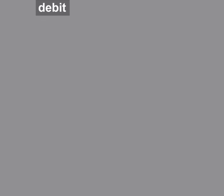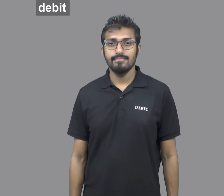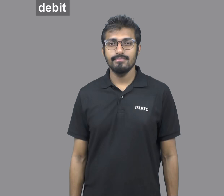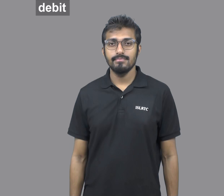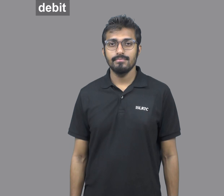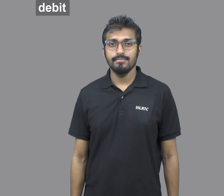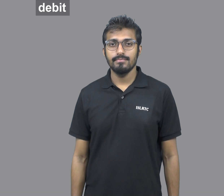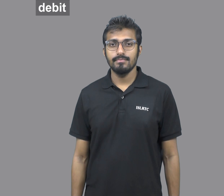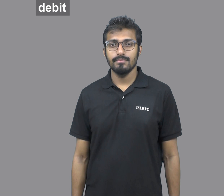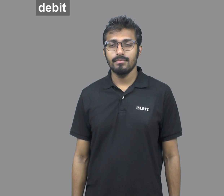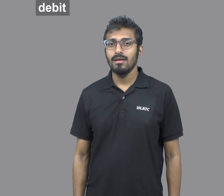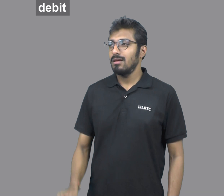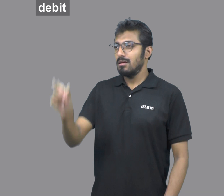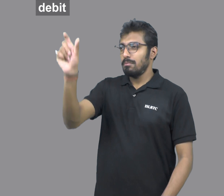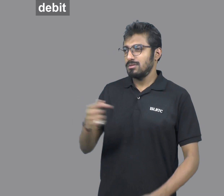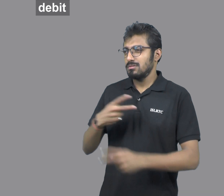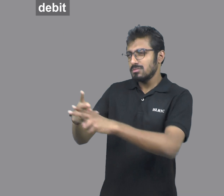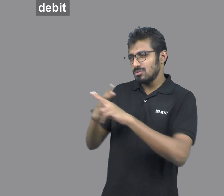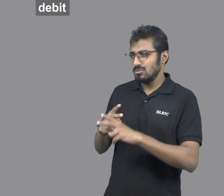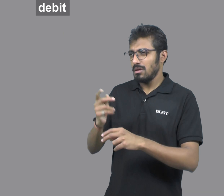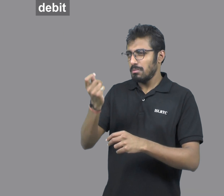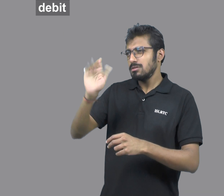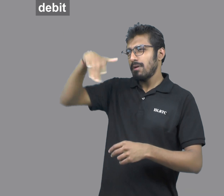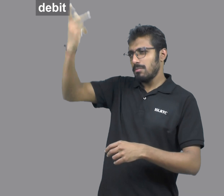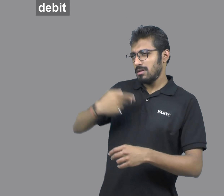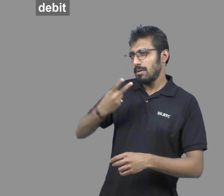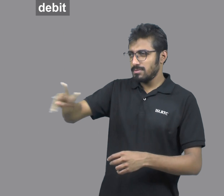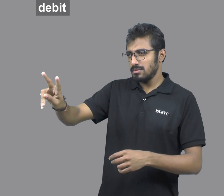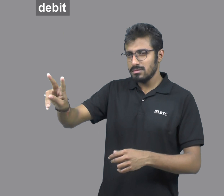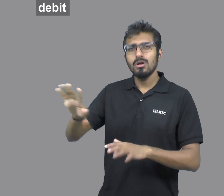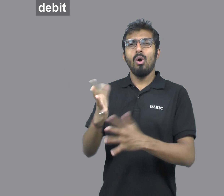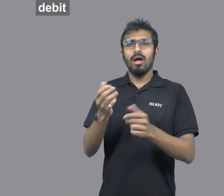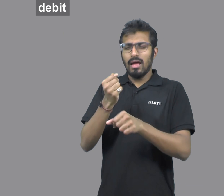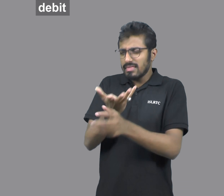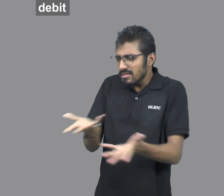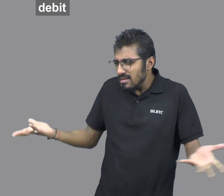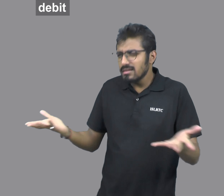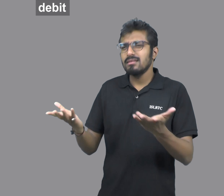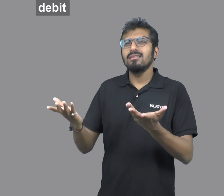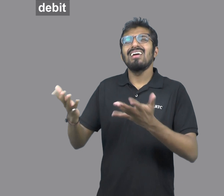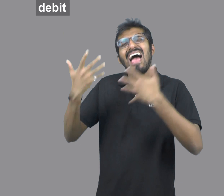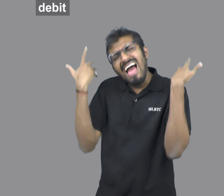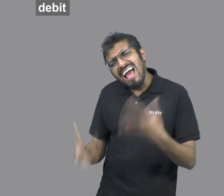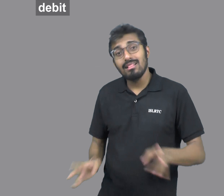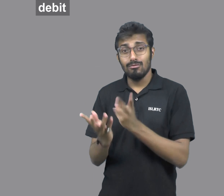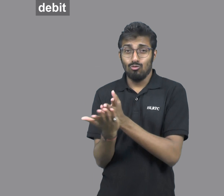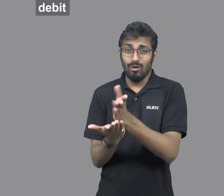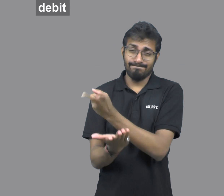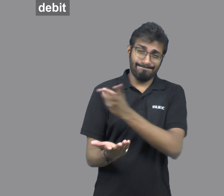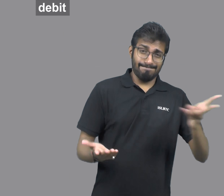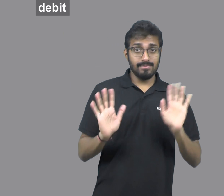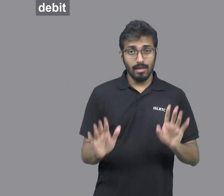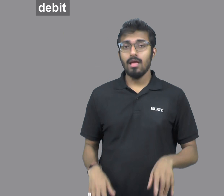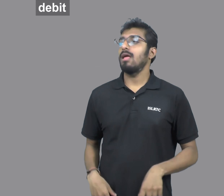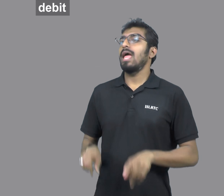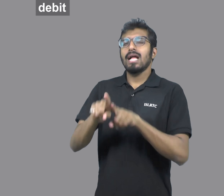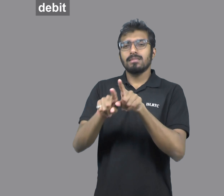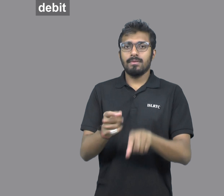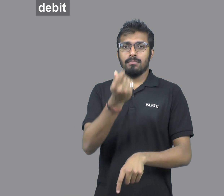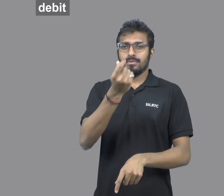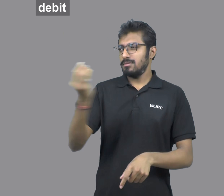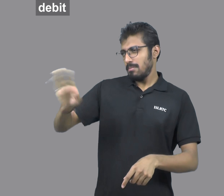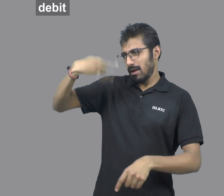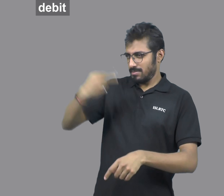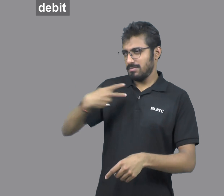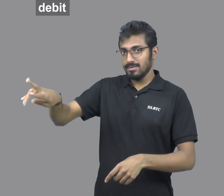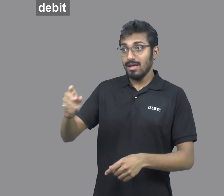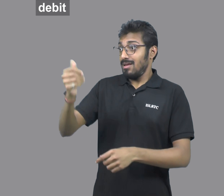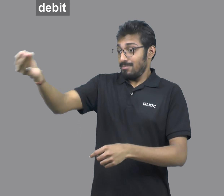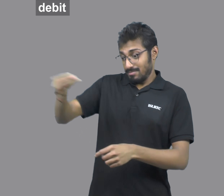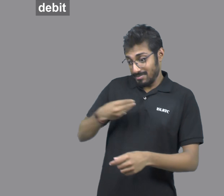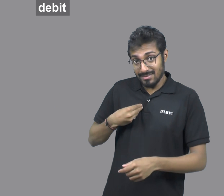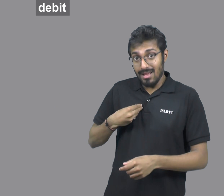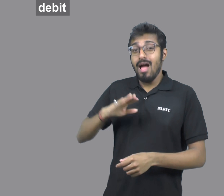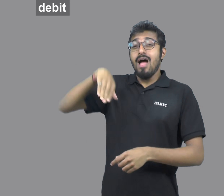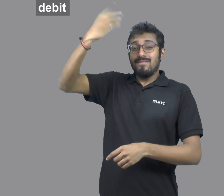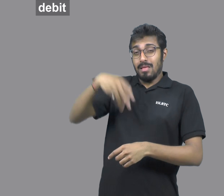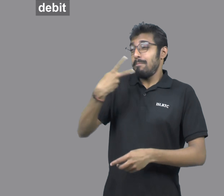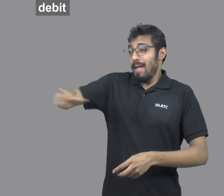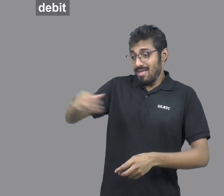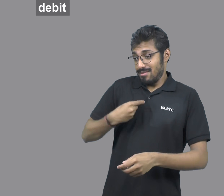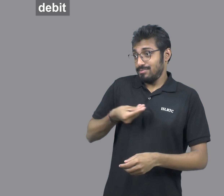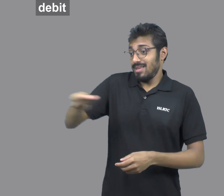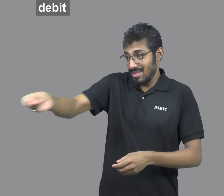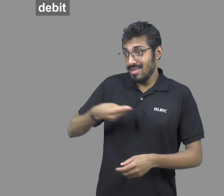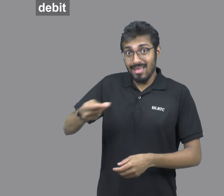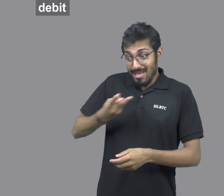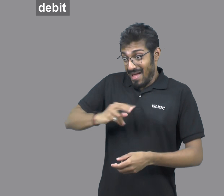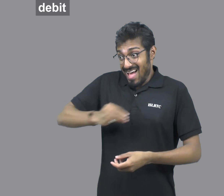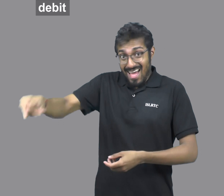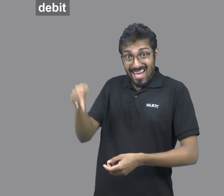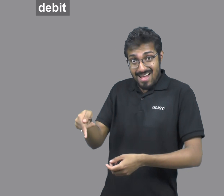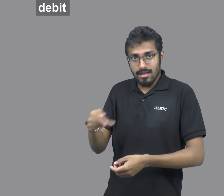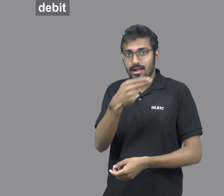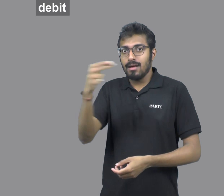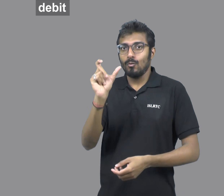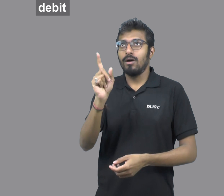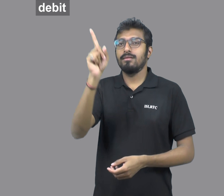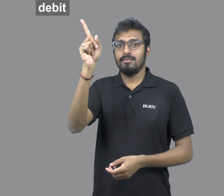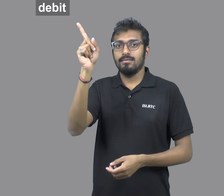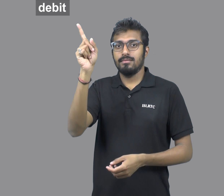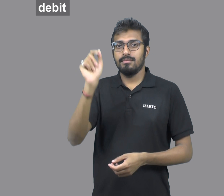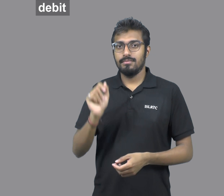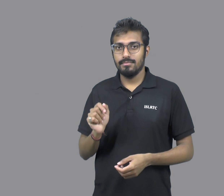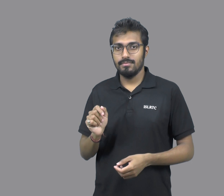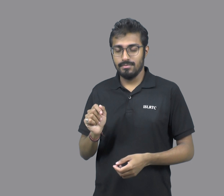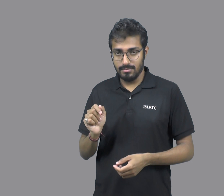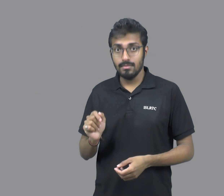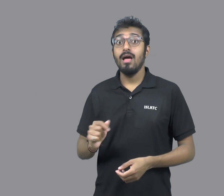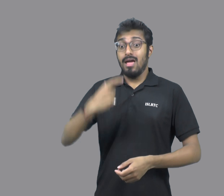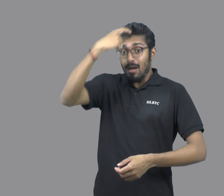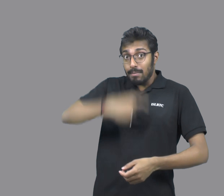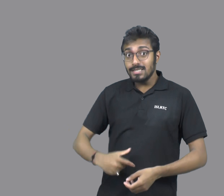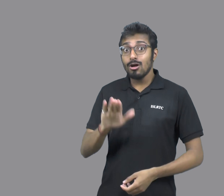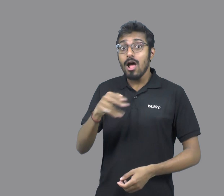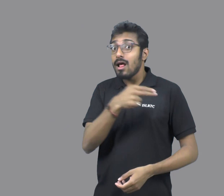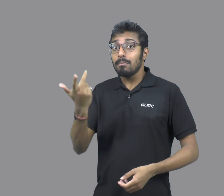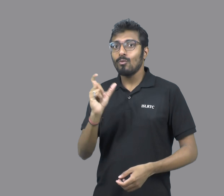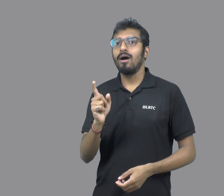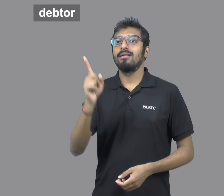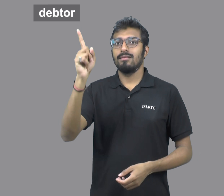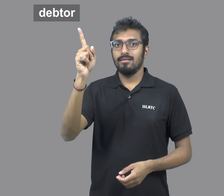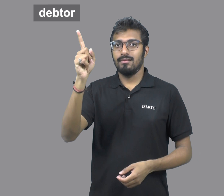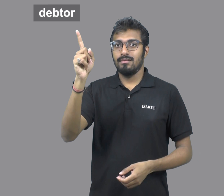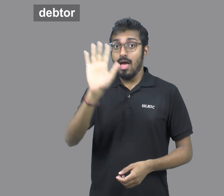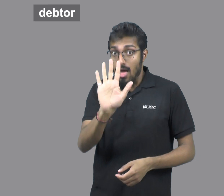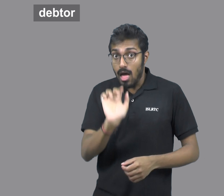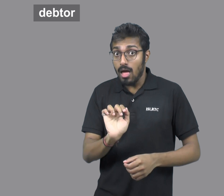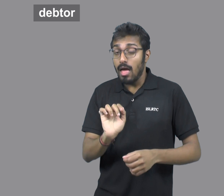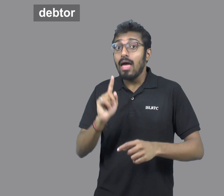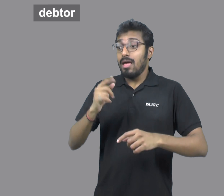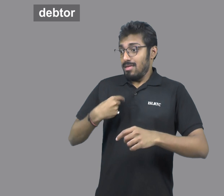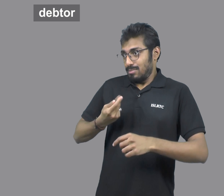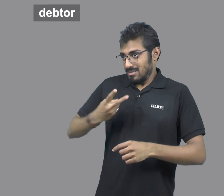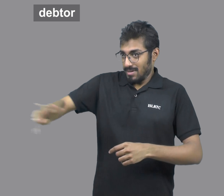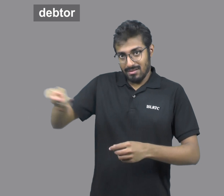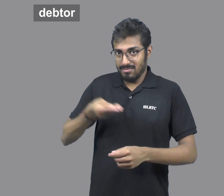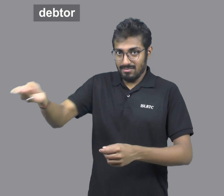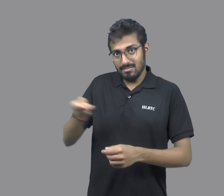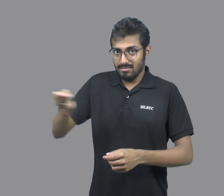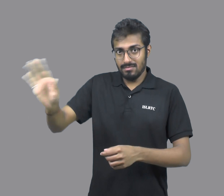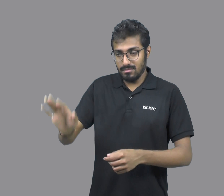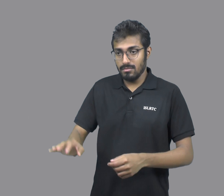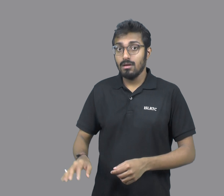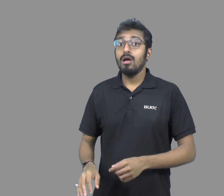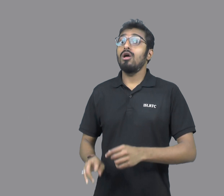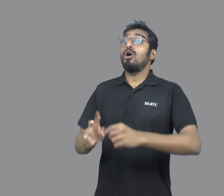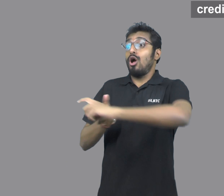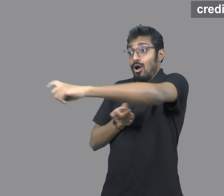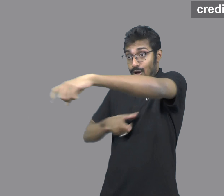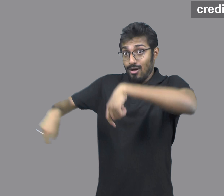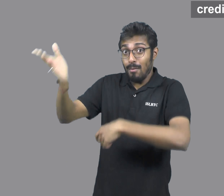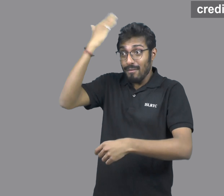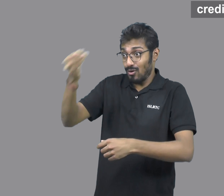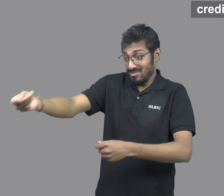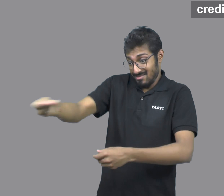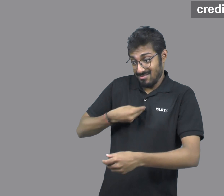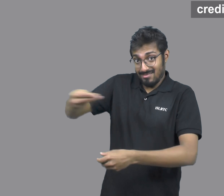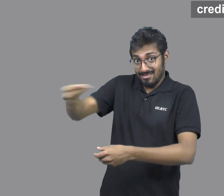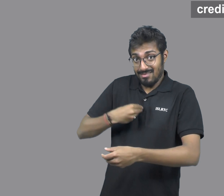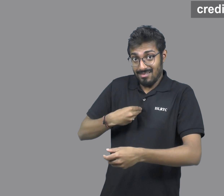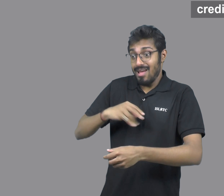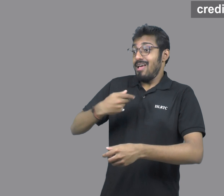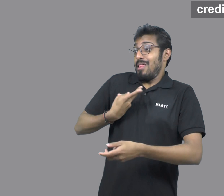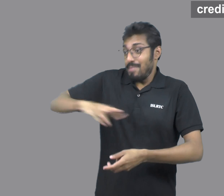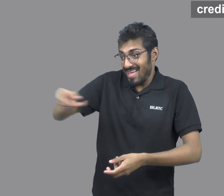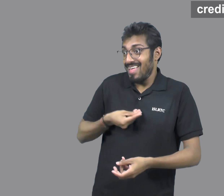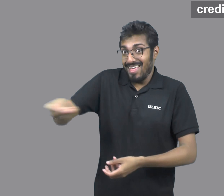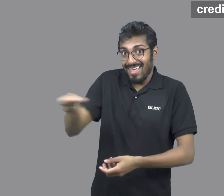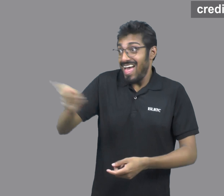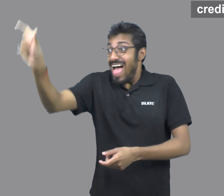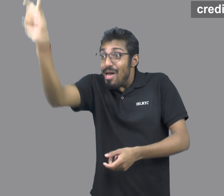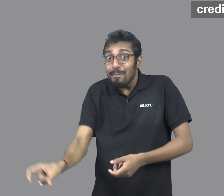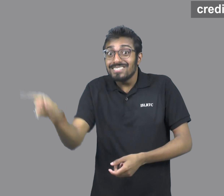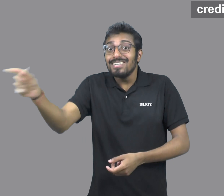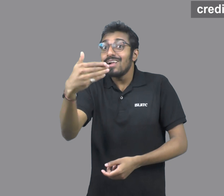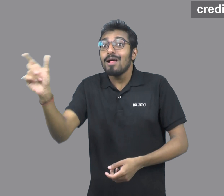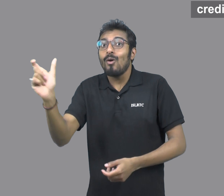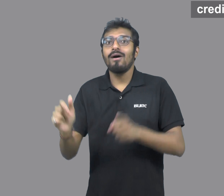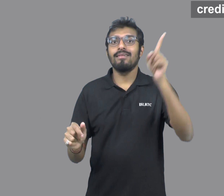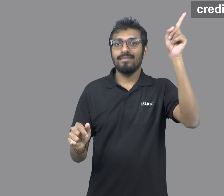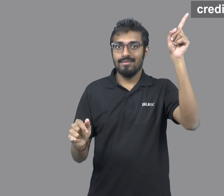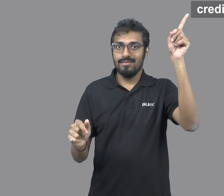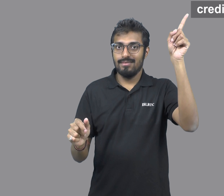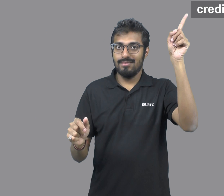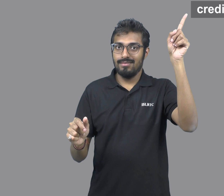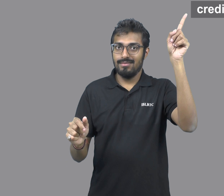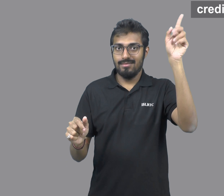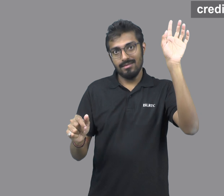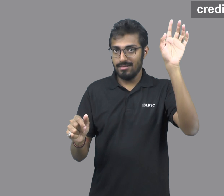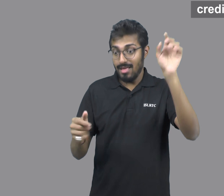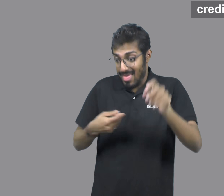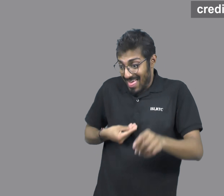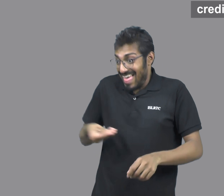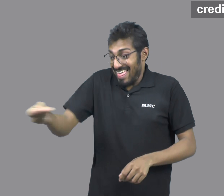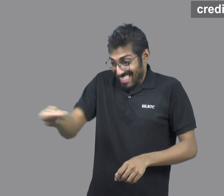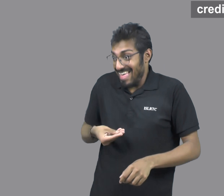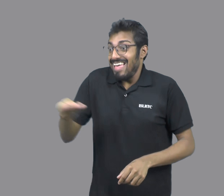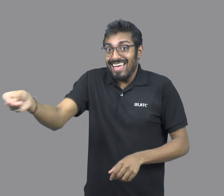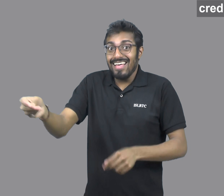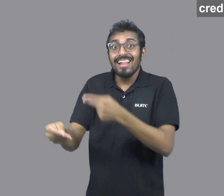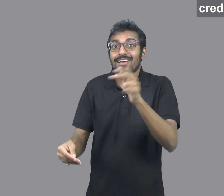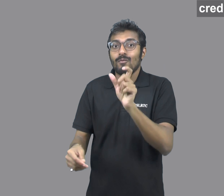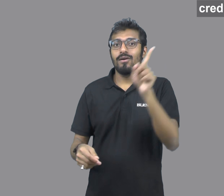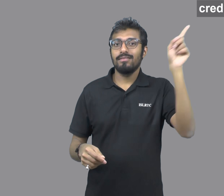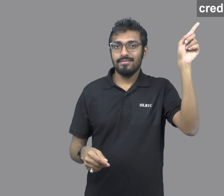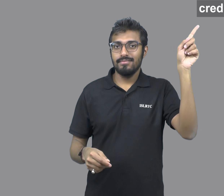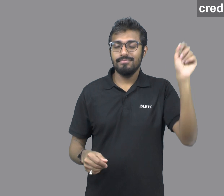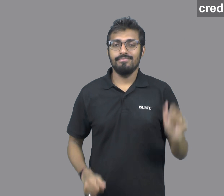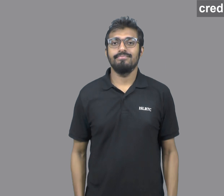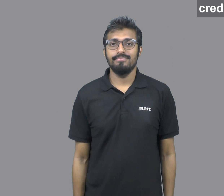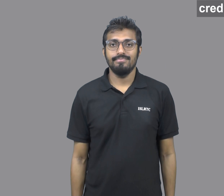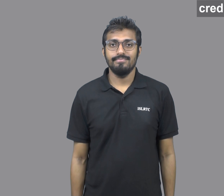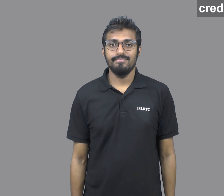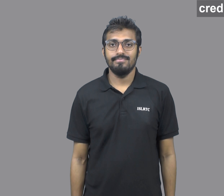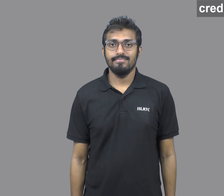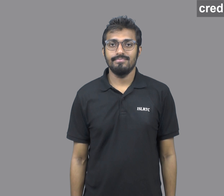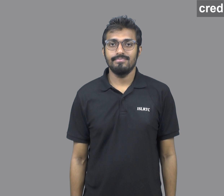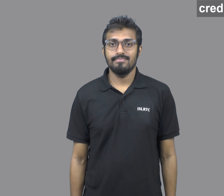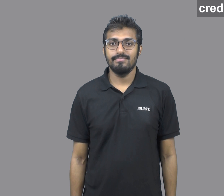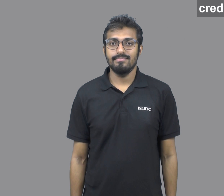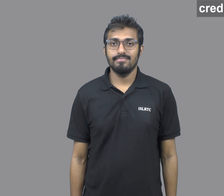Debit Debtor Credit Creditor